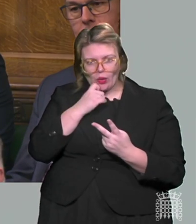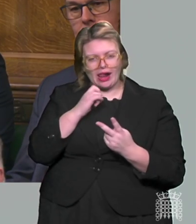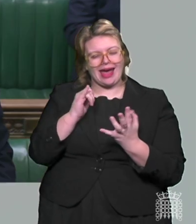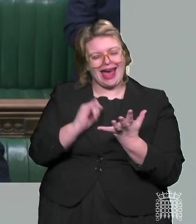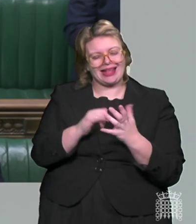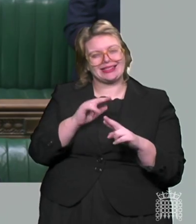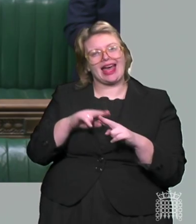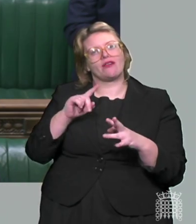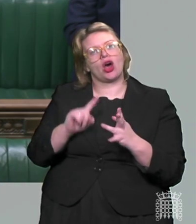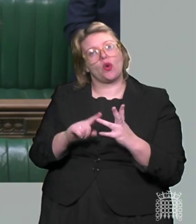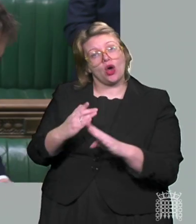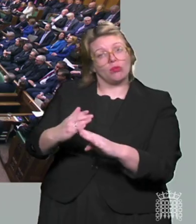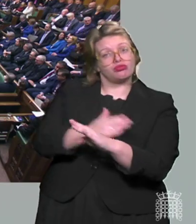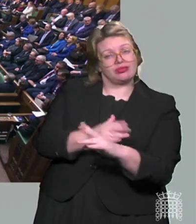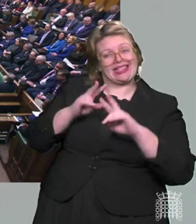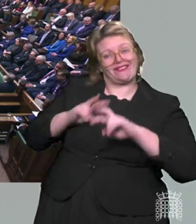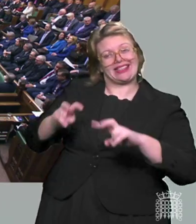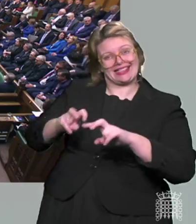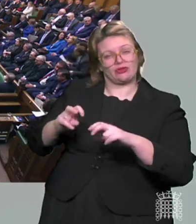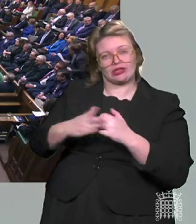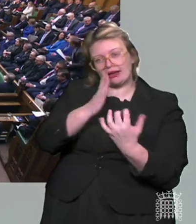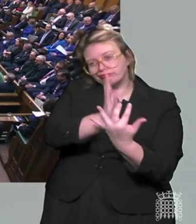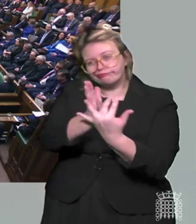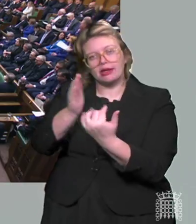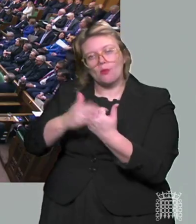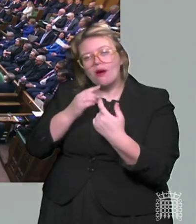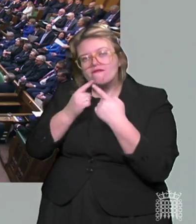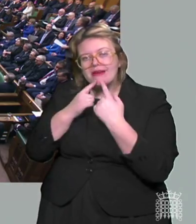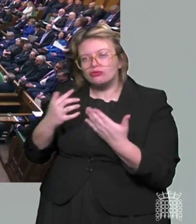I am afraid I really would not describe this as a screeching U-turn— No, not at all.